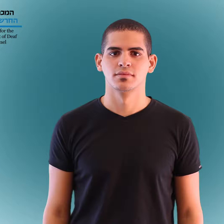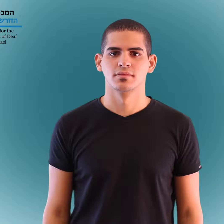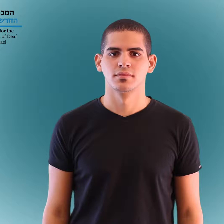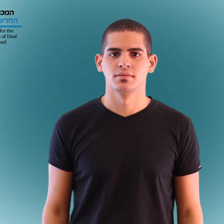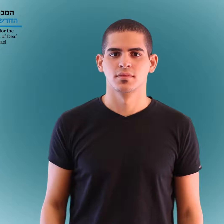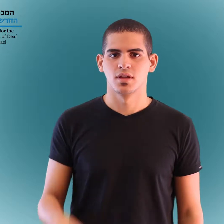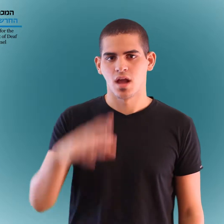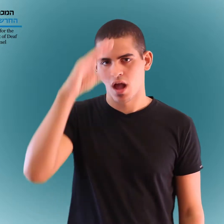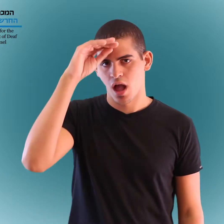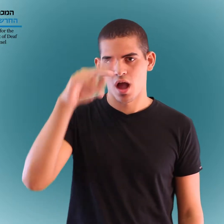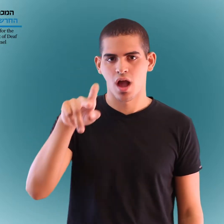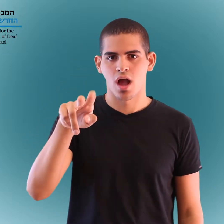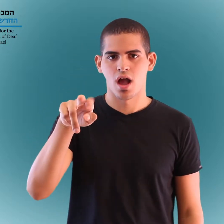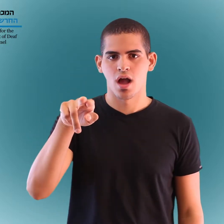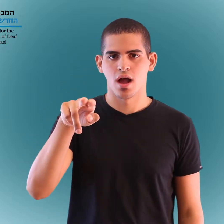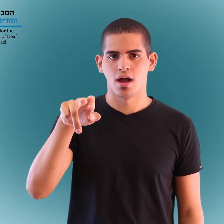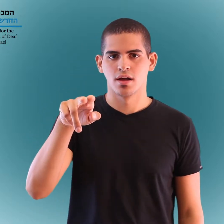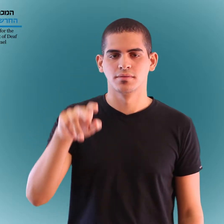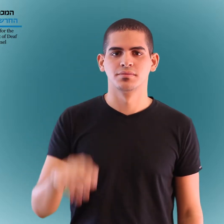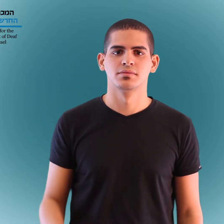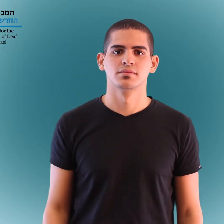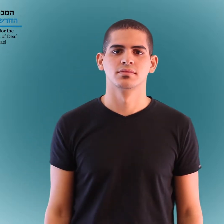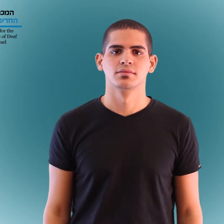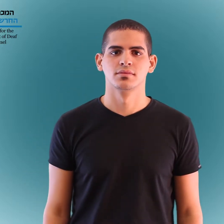אח